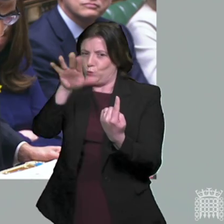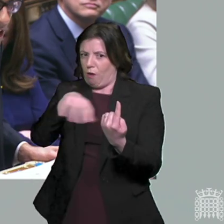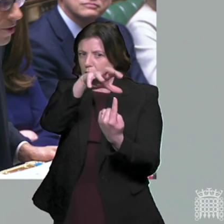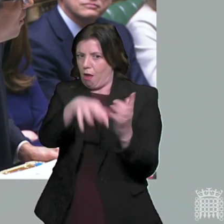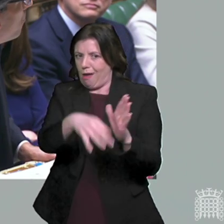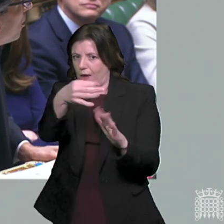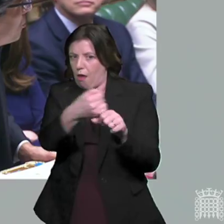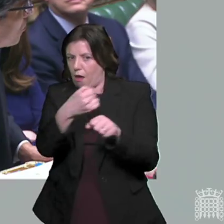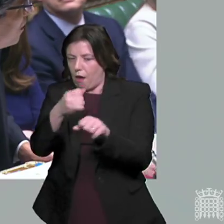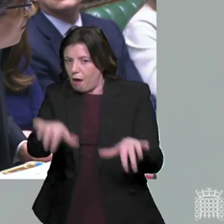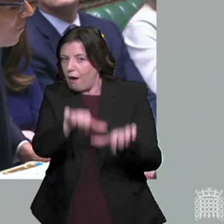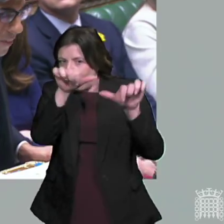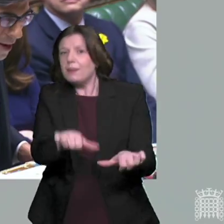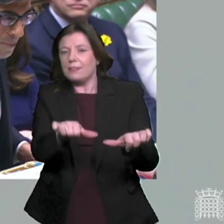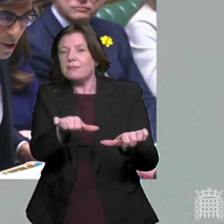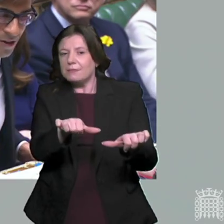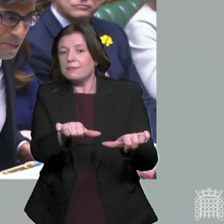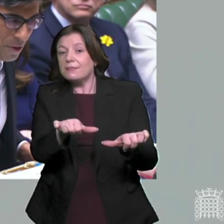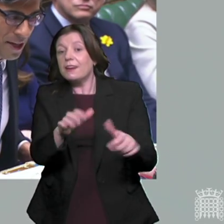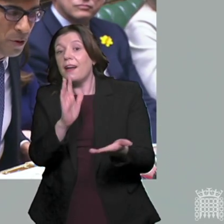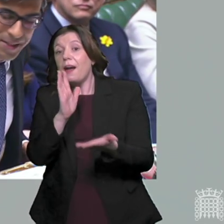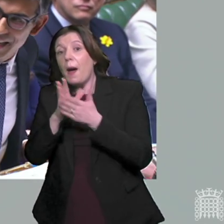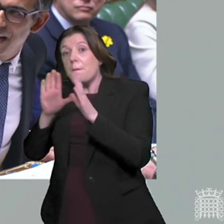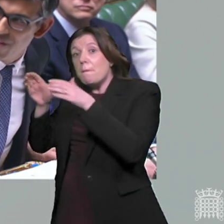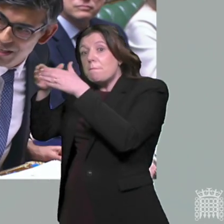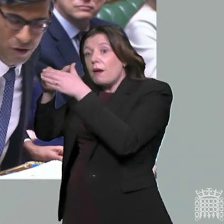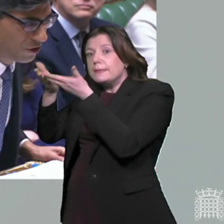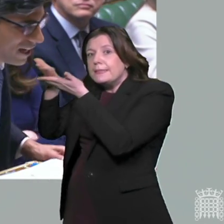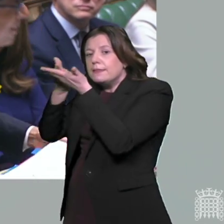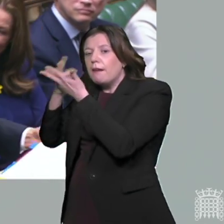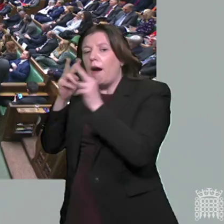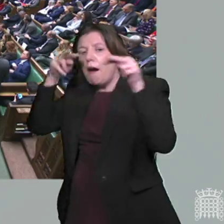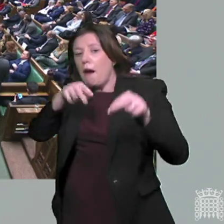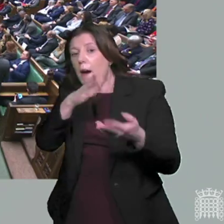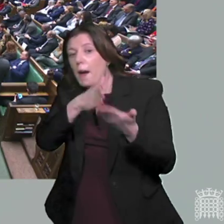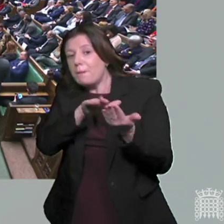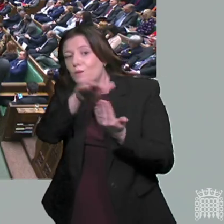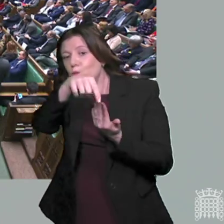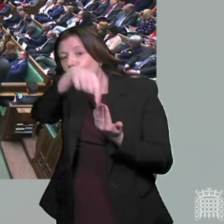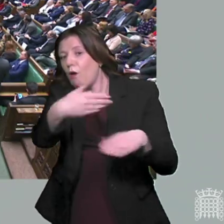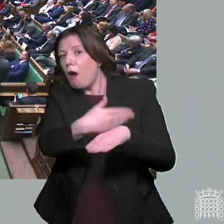I know that Great British Nuclear, when that body is up and running, will be taking a very close look at it.